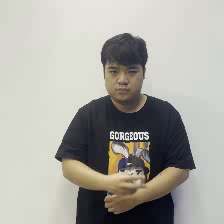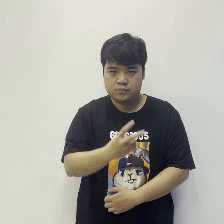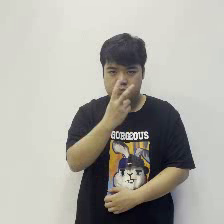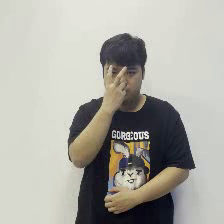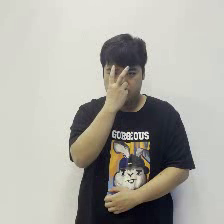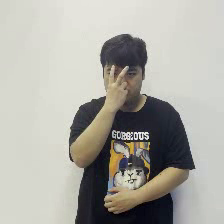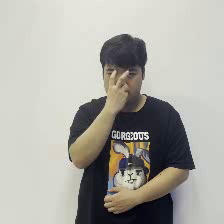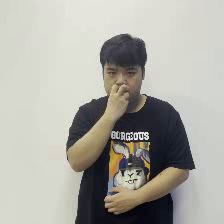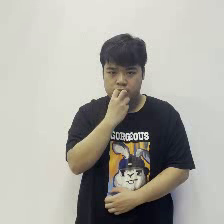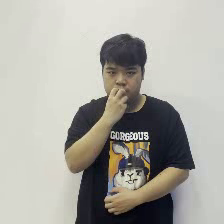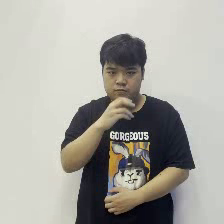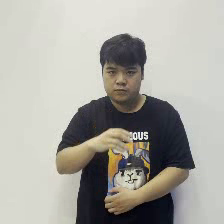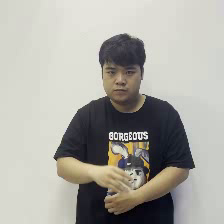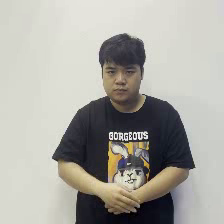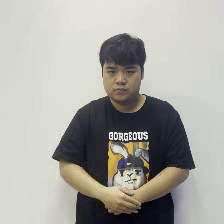Khóc